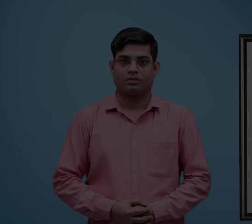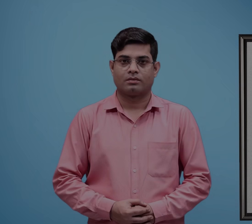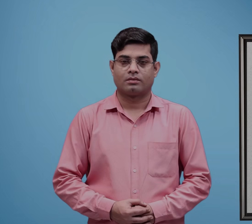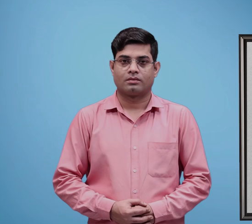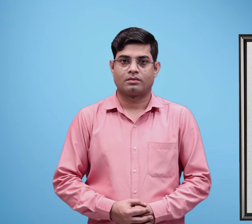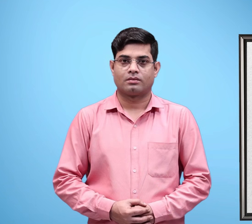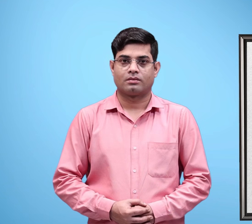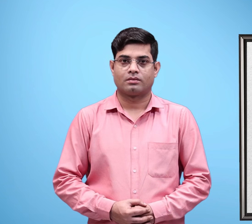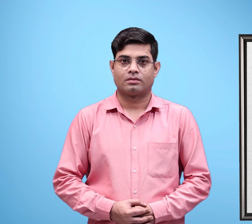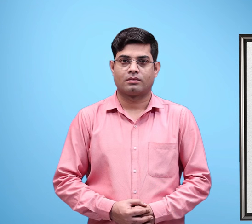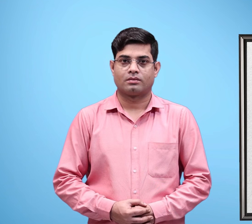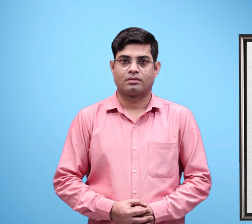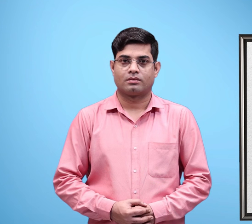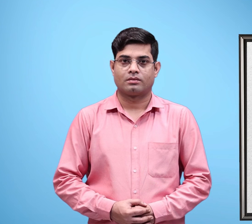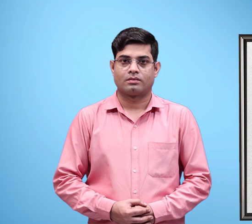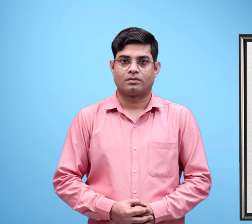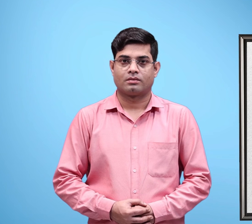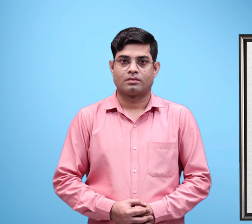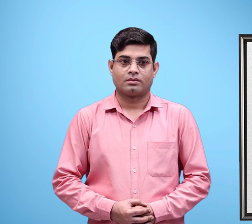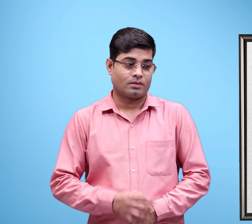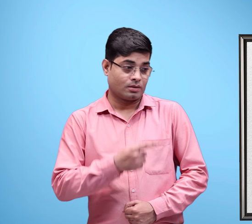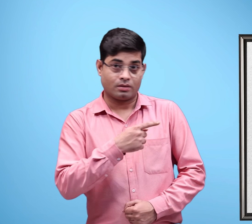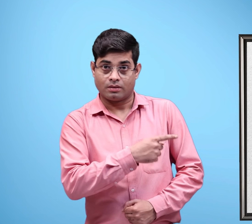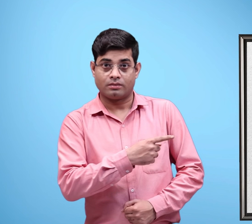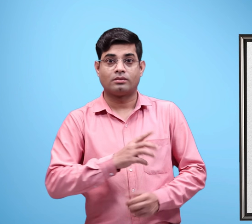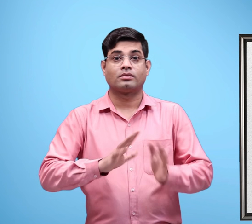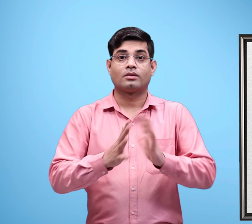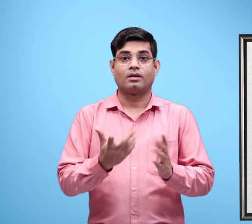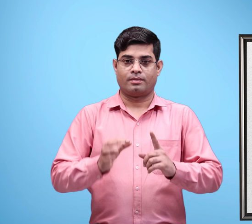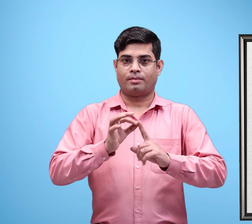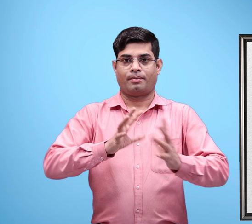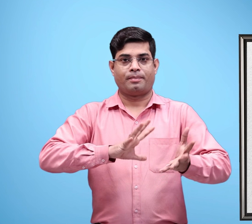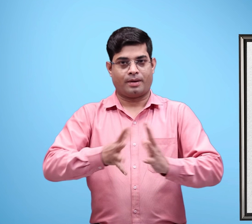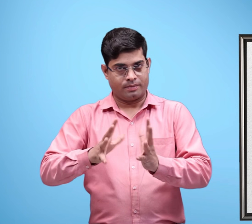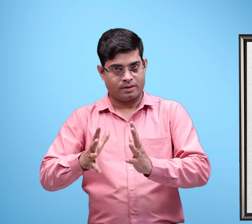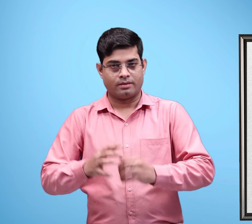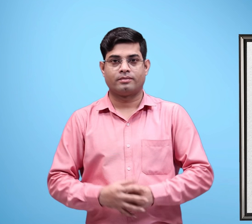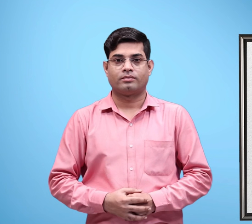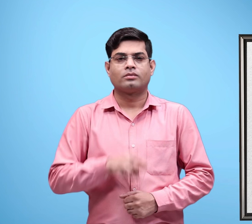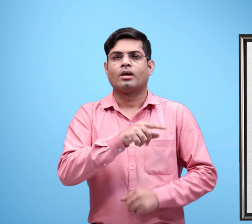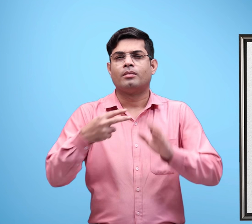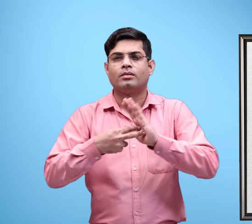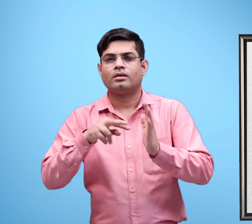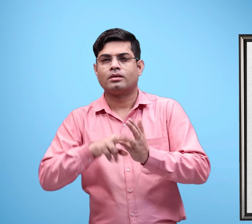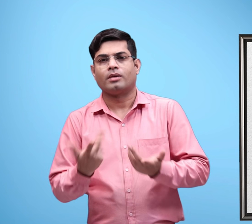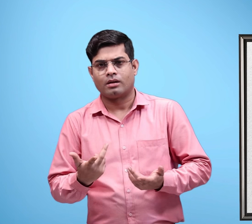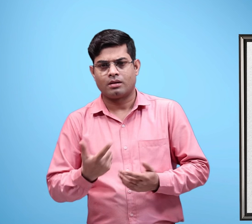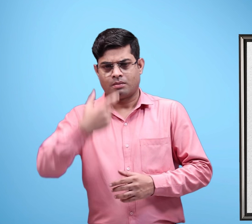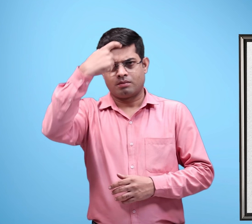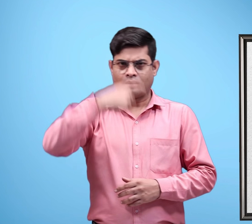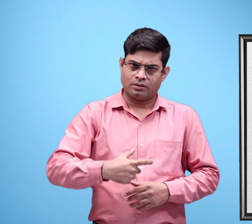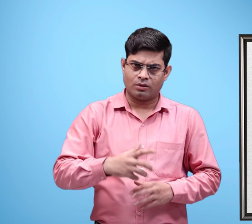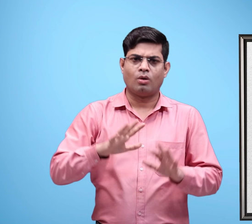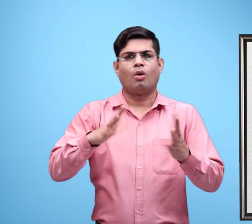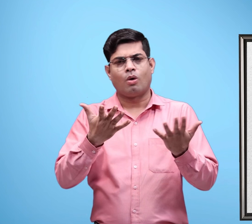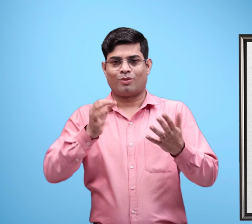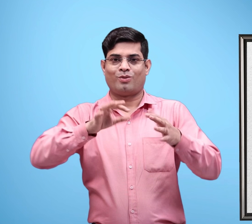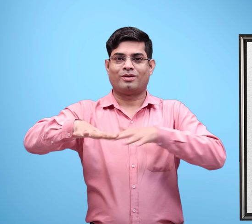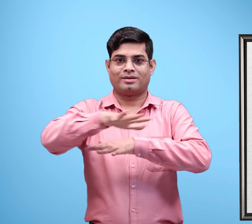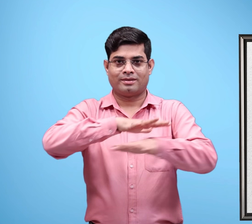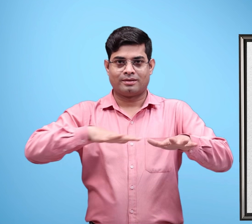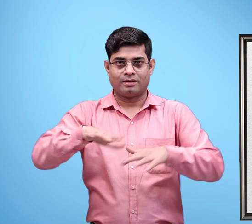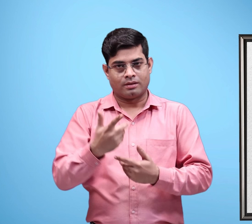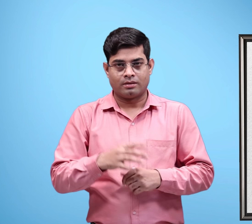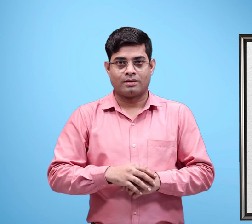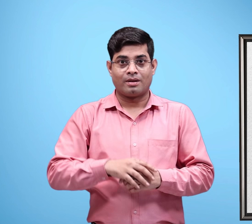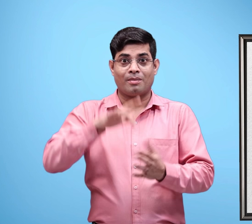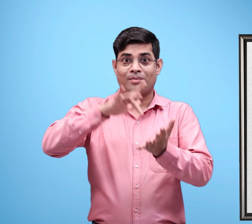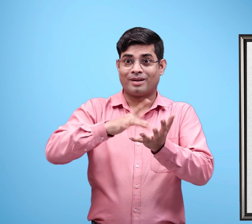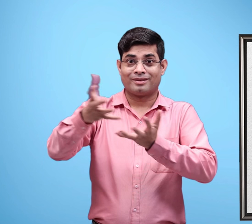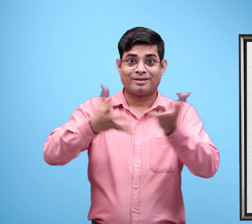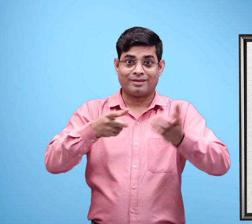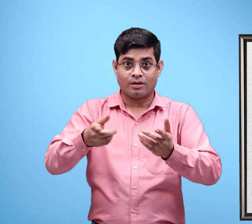Producer This sign refers to producer, a person or organisation that produces goods for sale in the market.